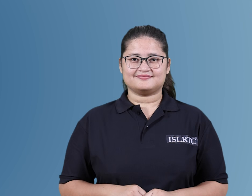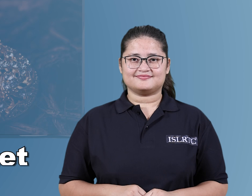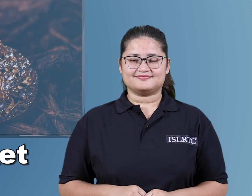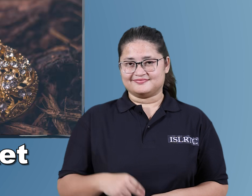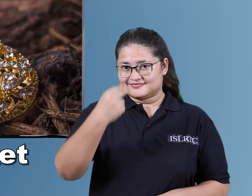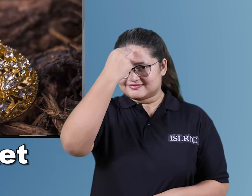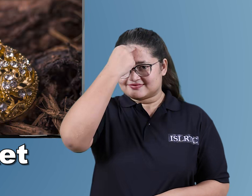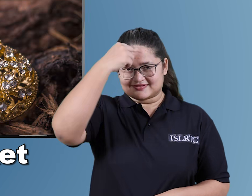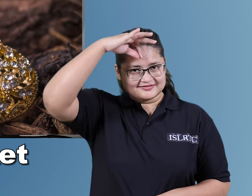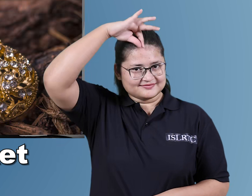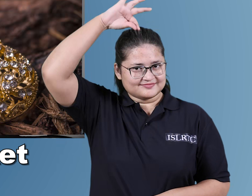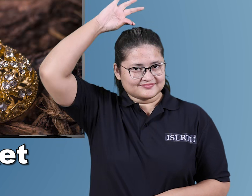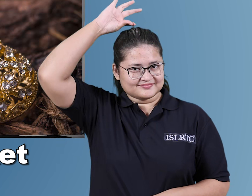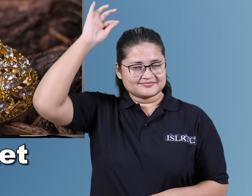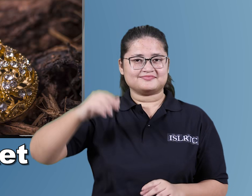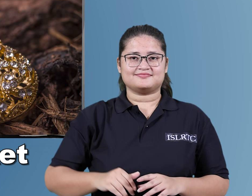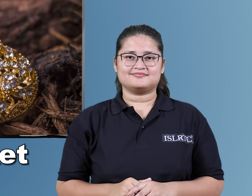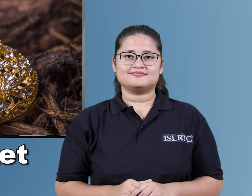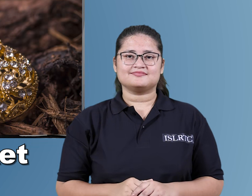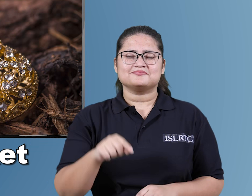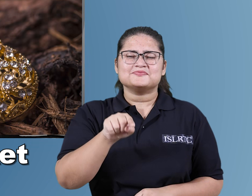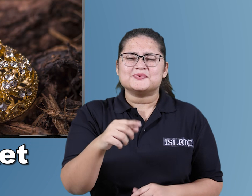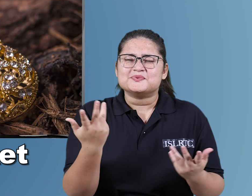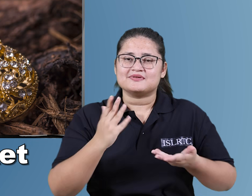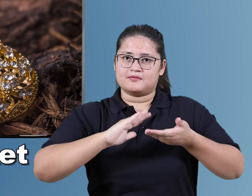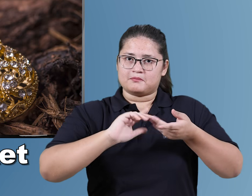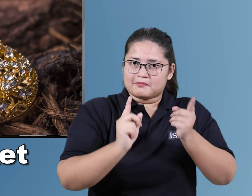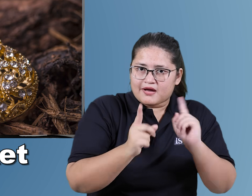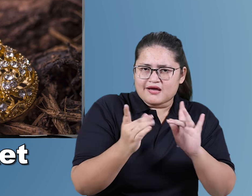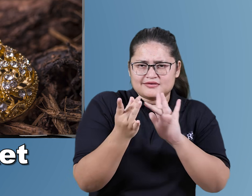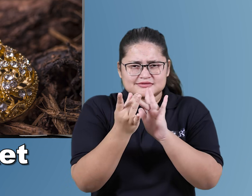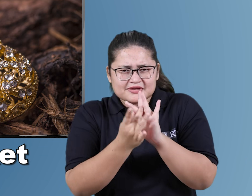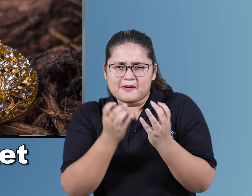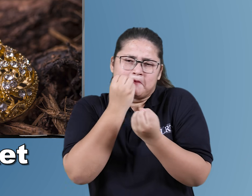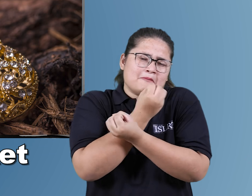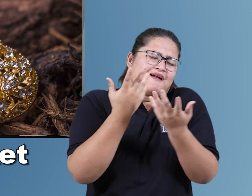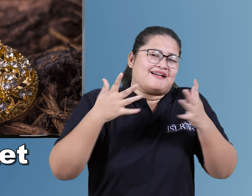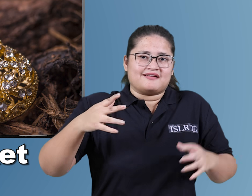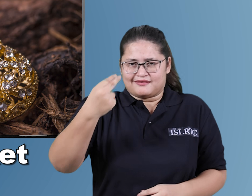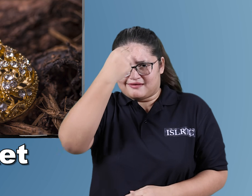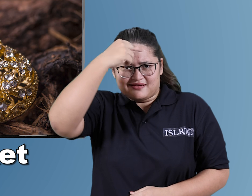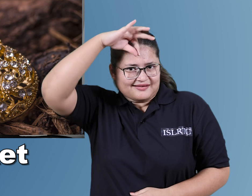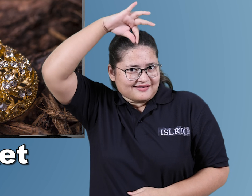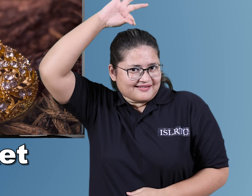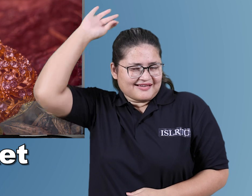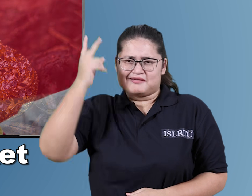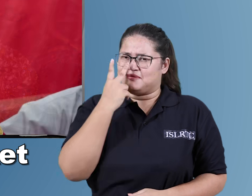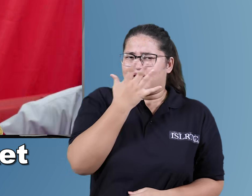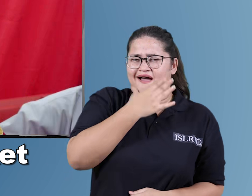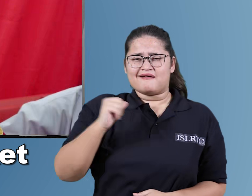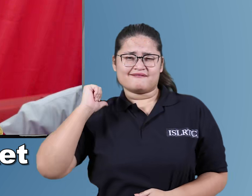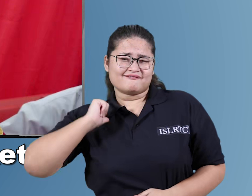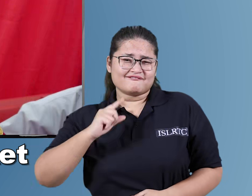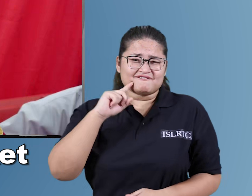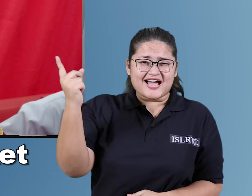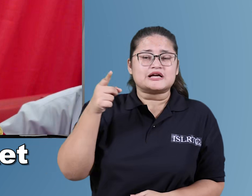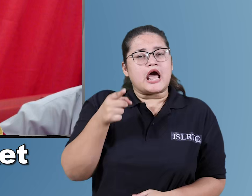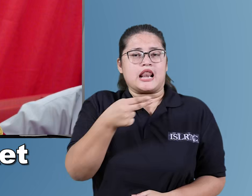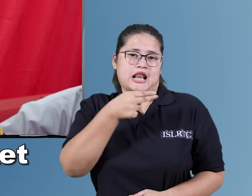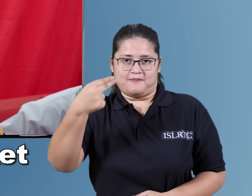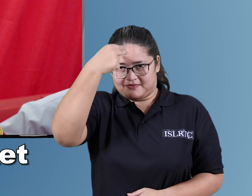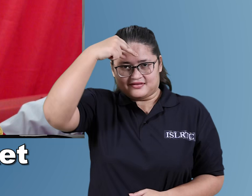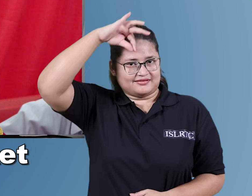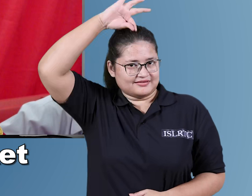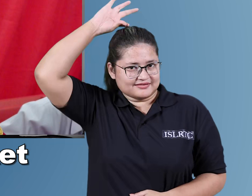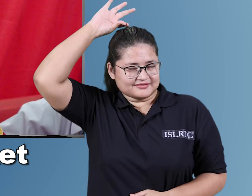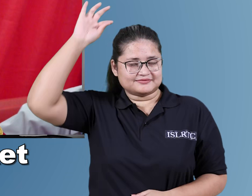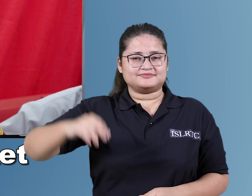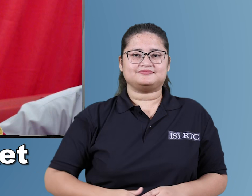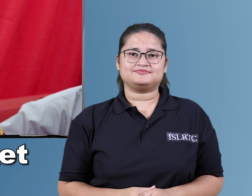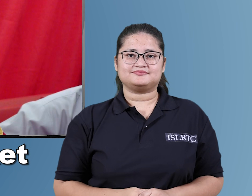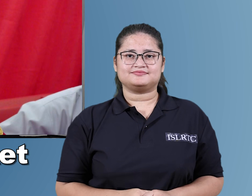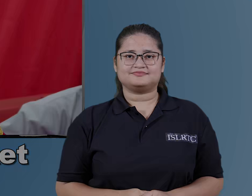Head Locket It is a decorative piece of jewelry worn on the head, typically used for beautification during weddings and engagements.